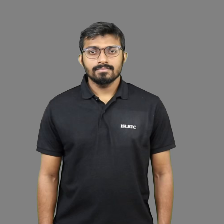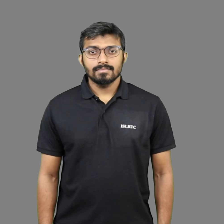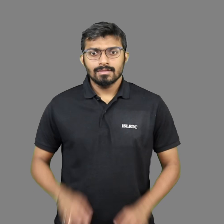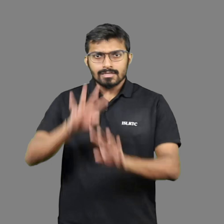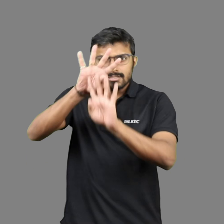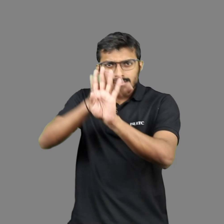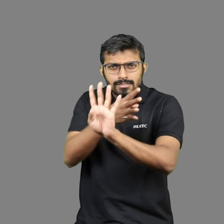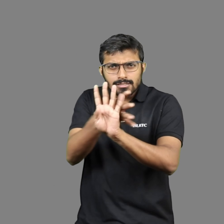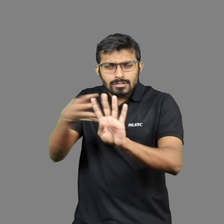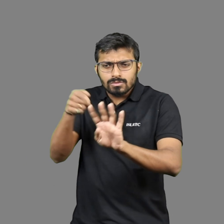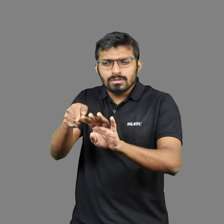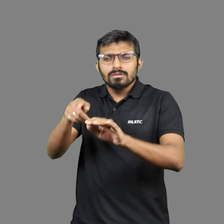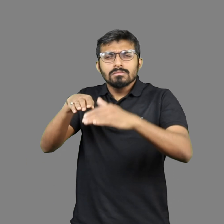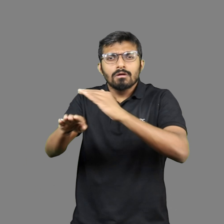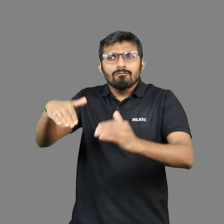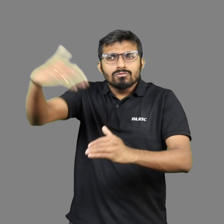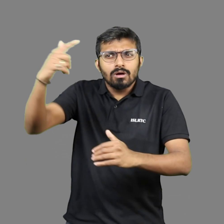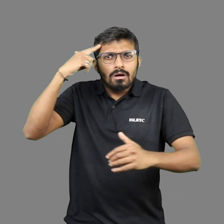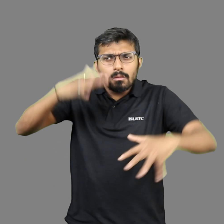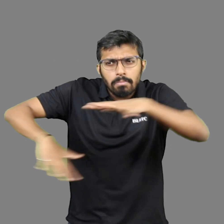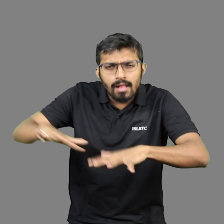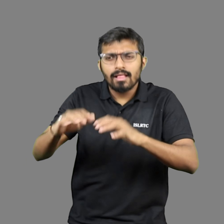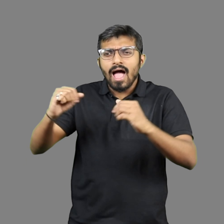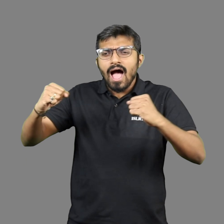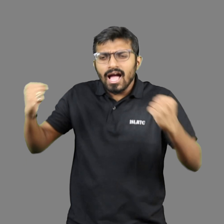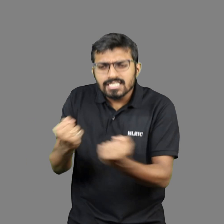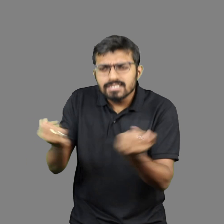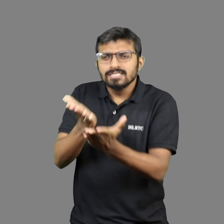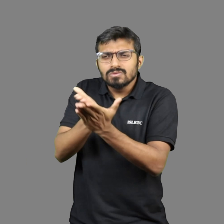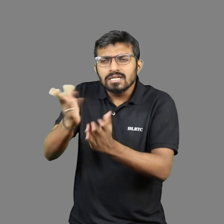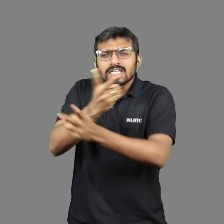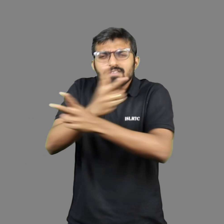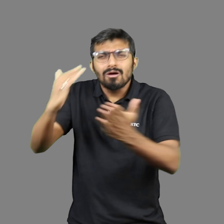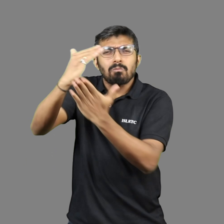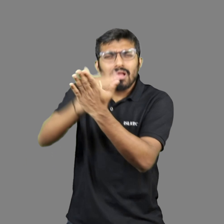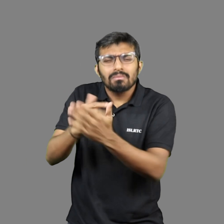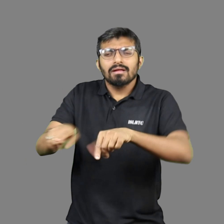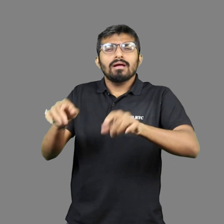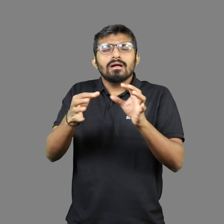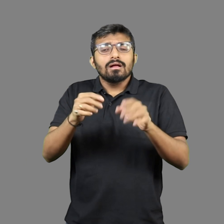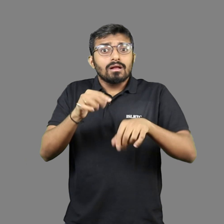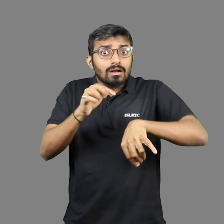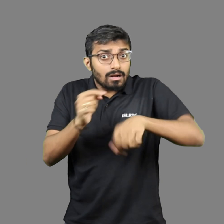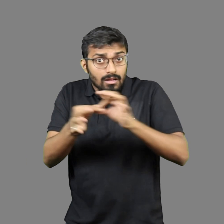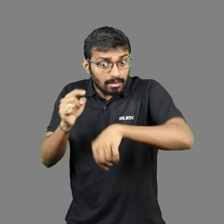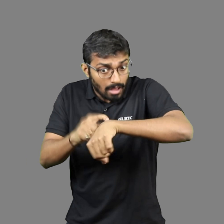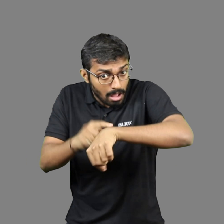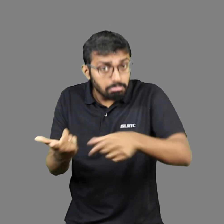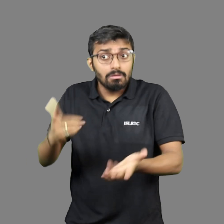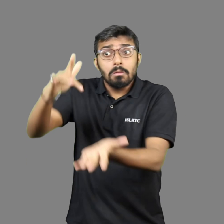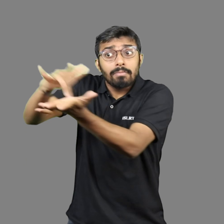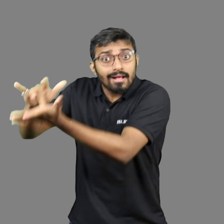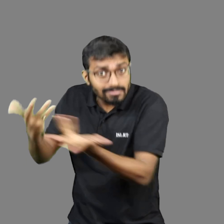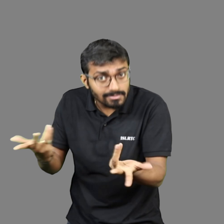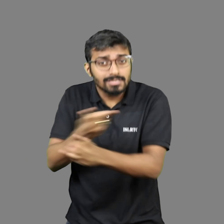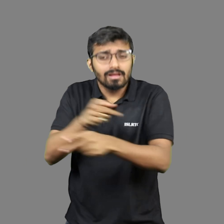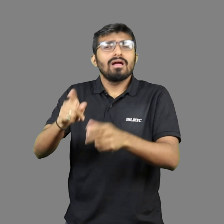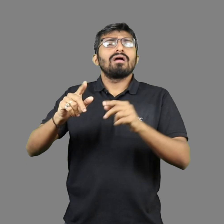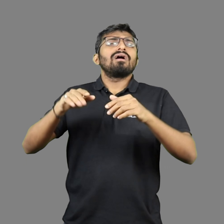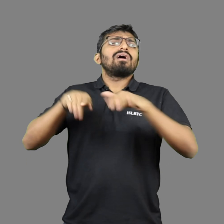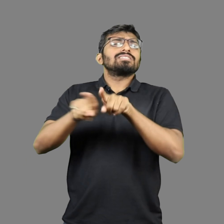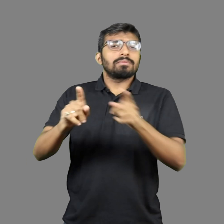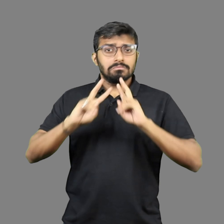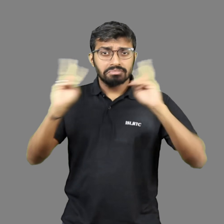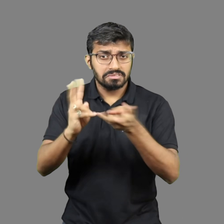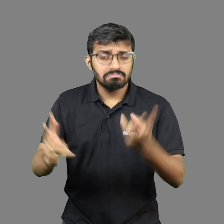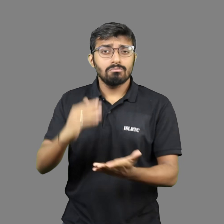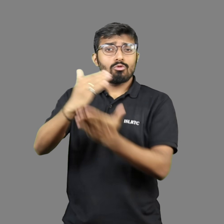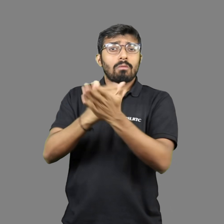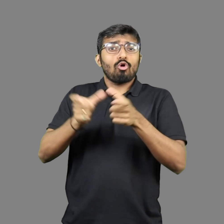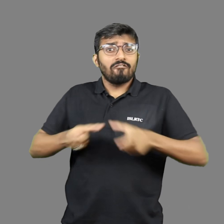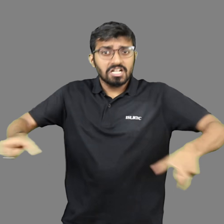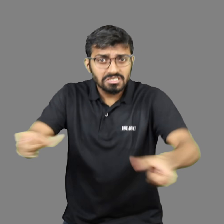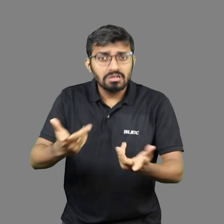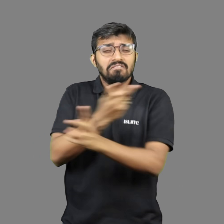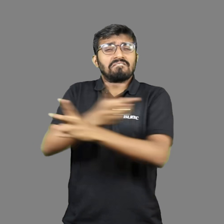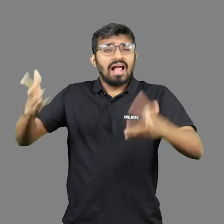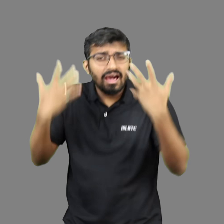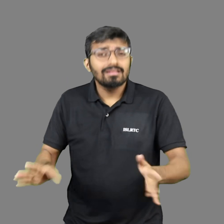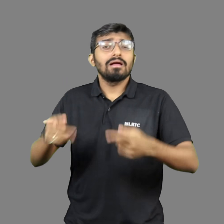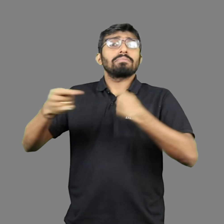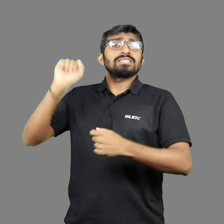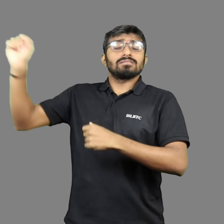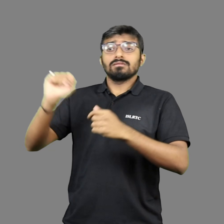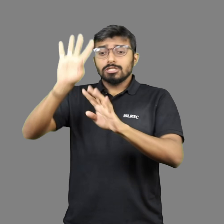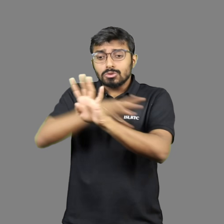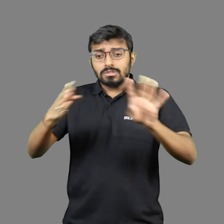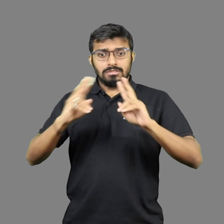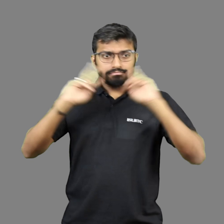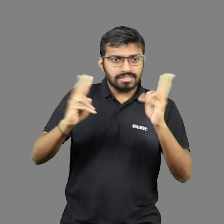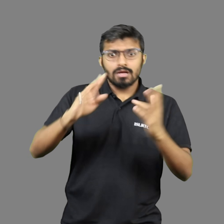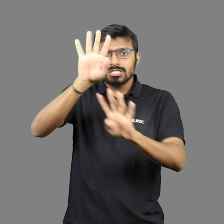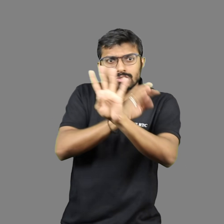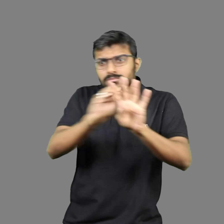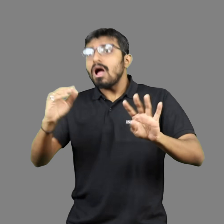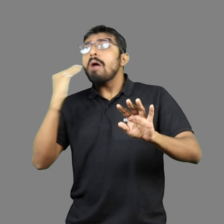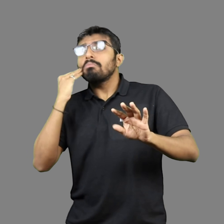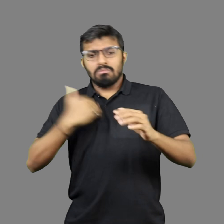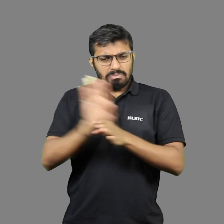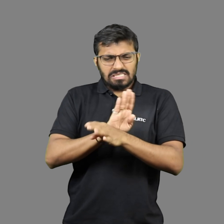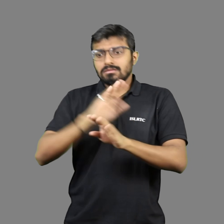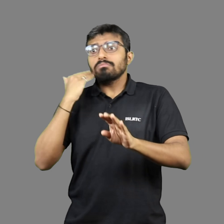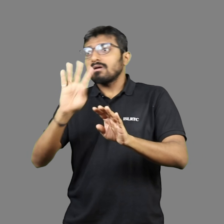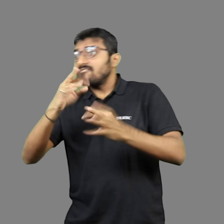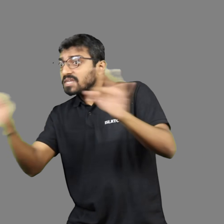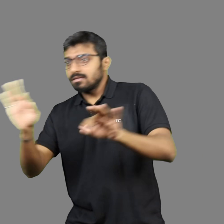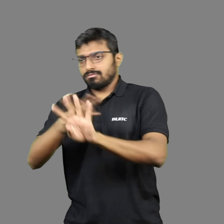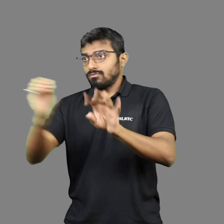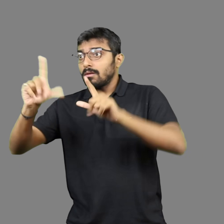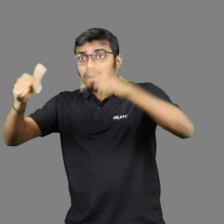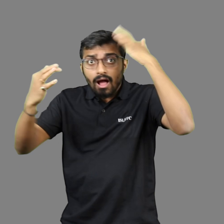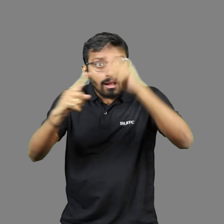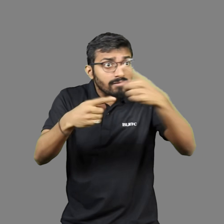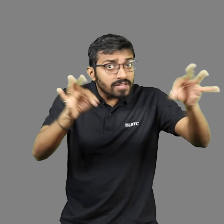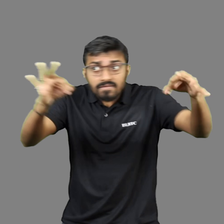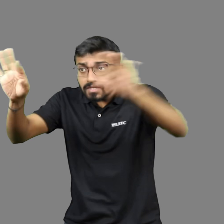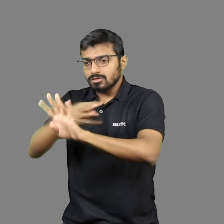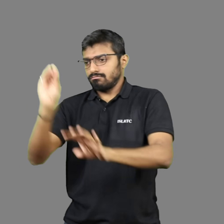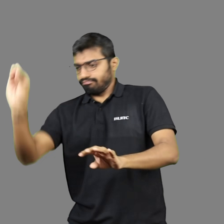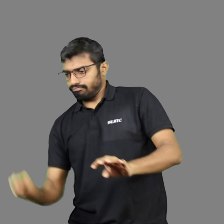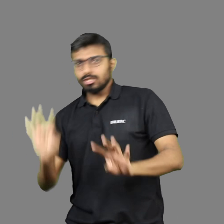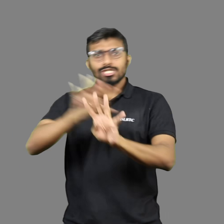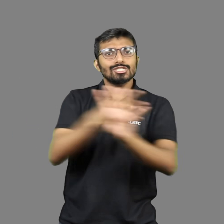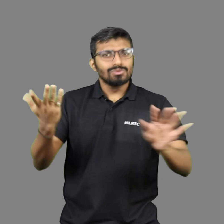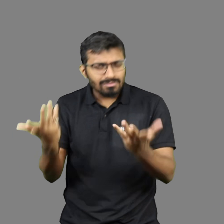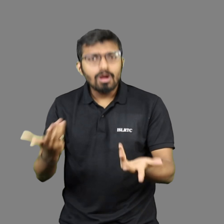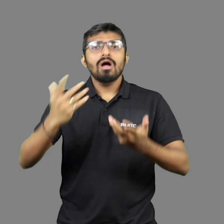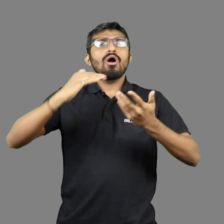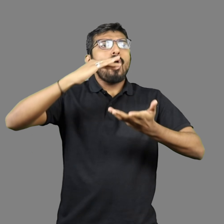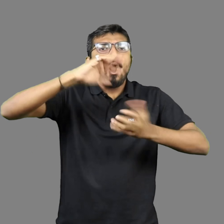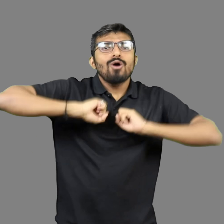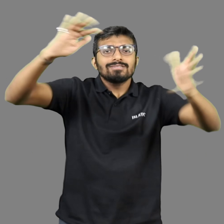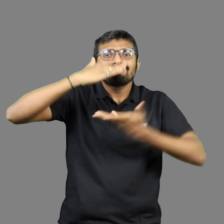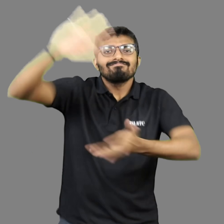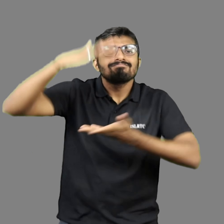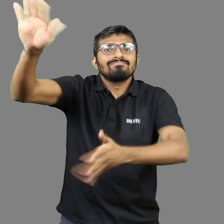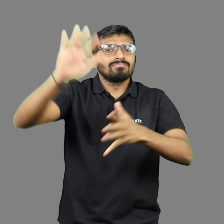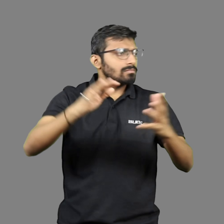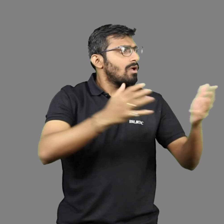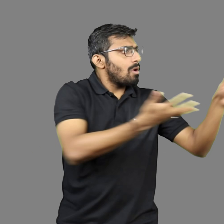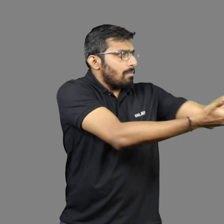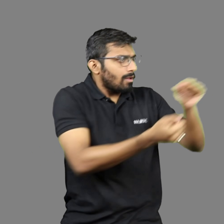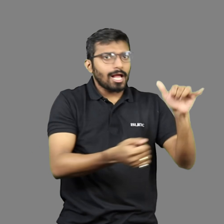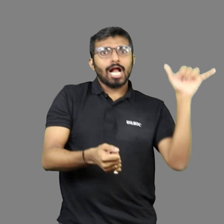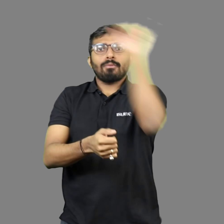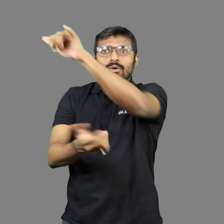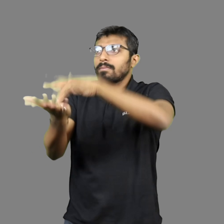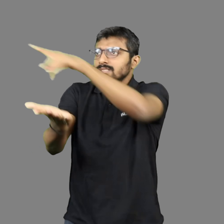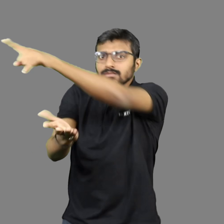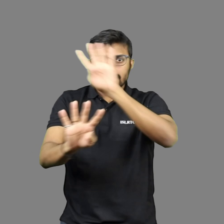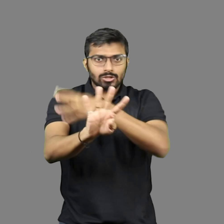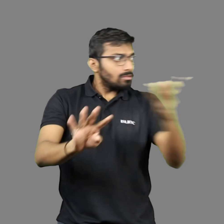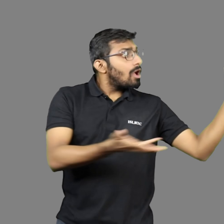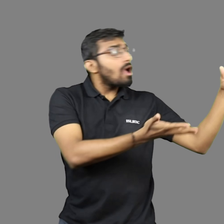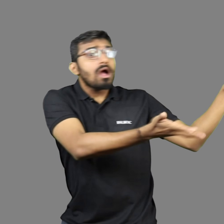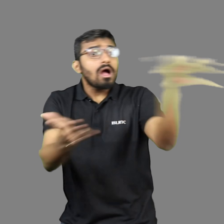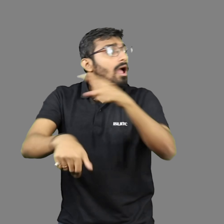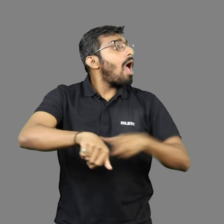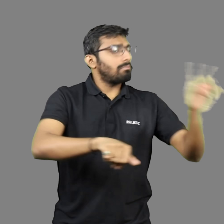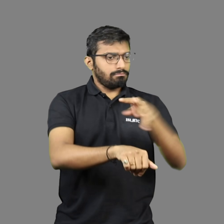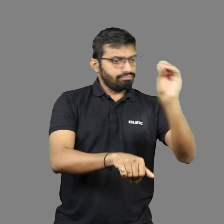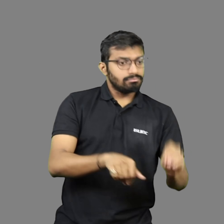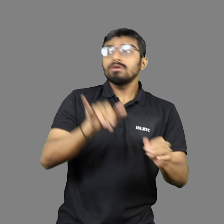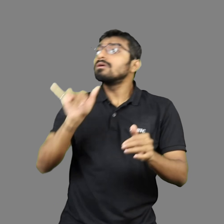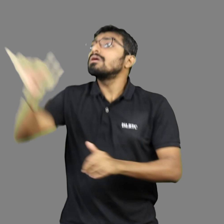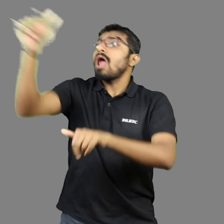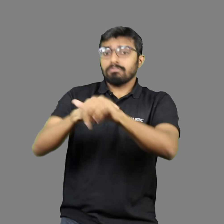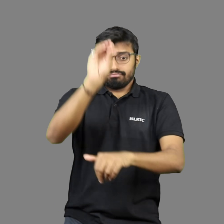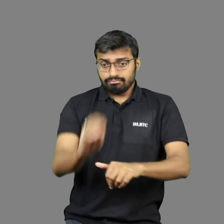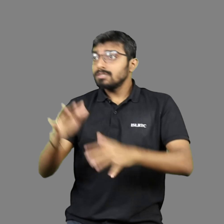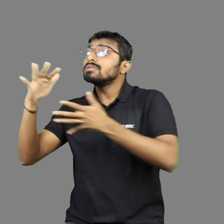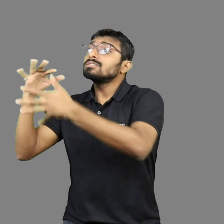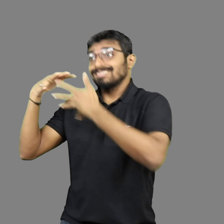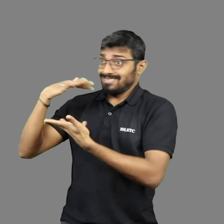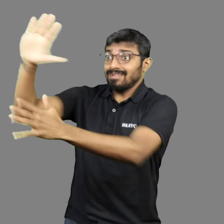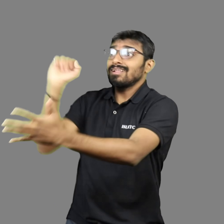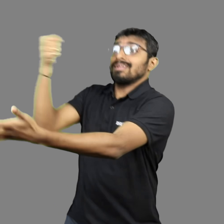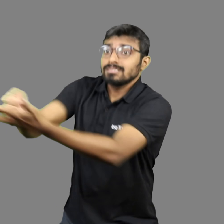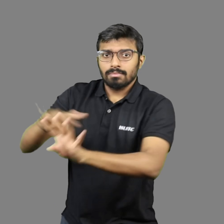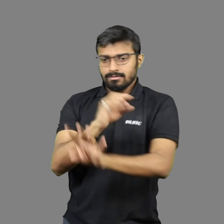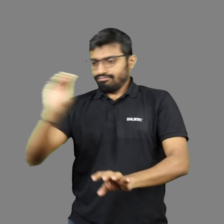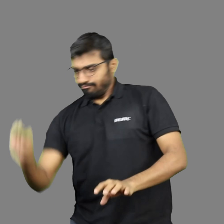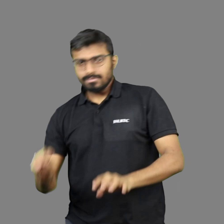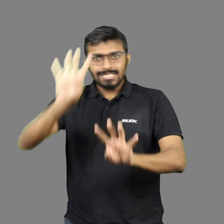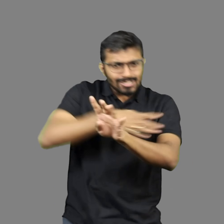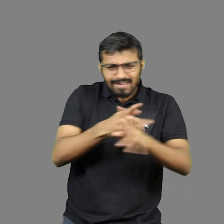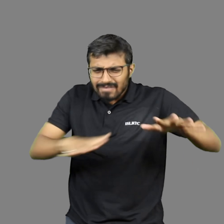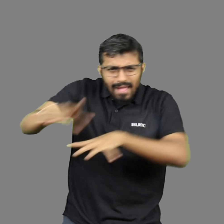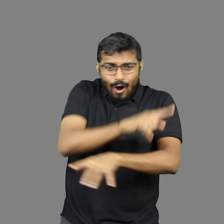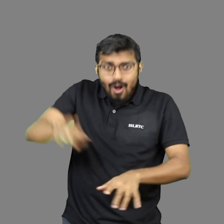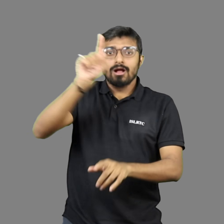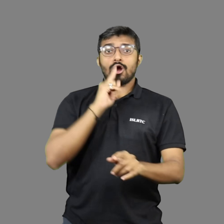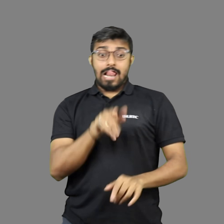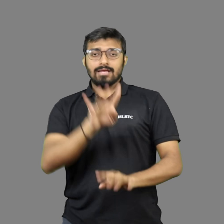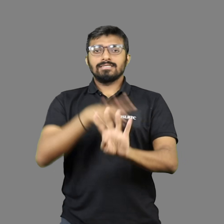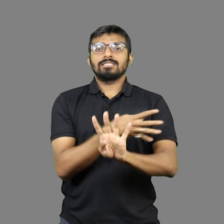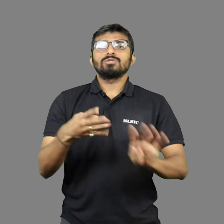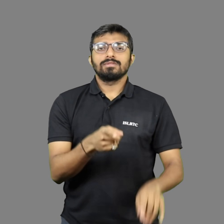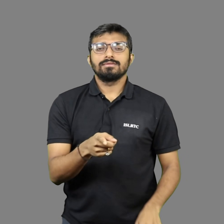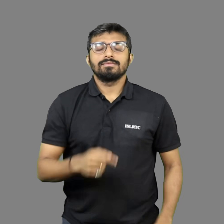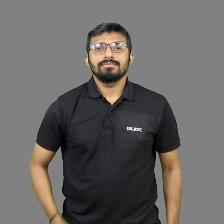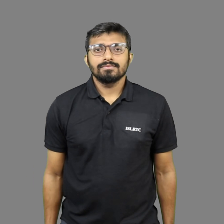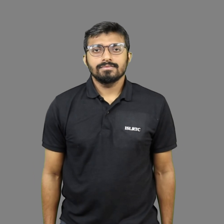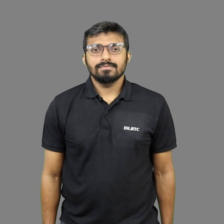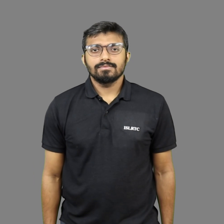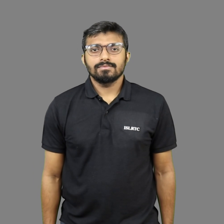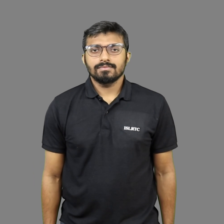Schedule